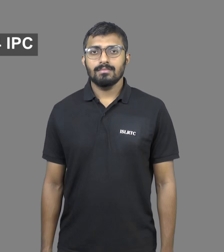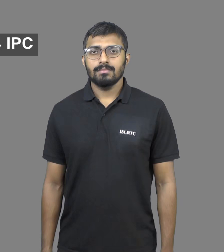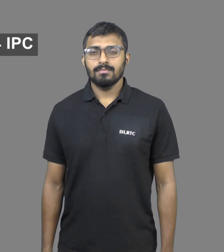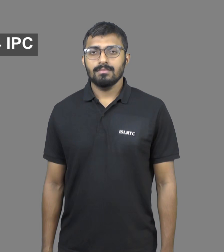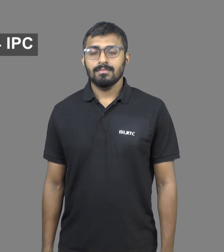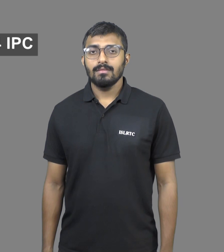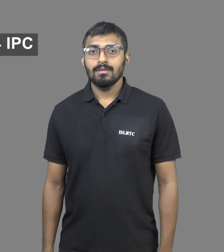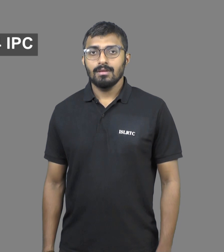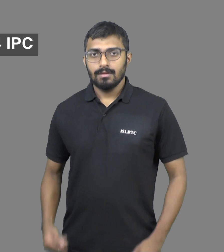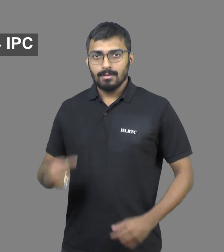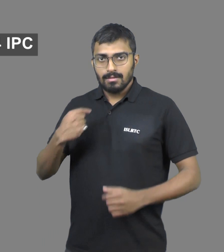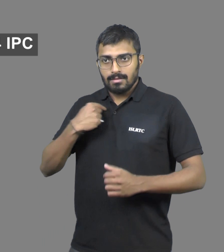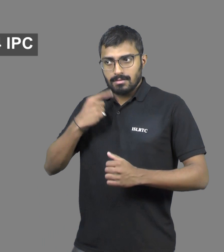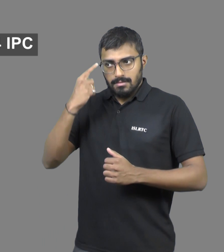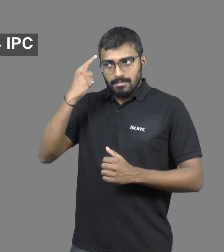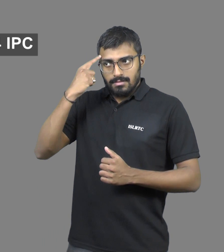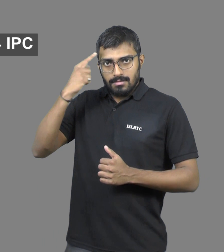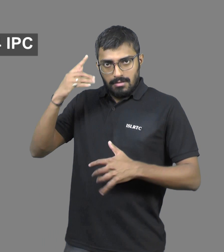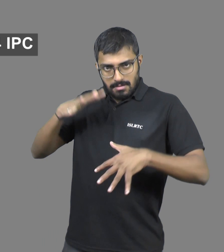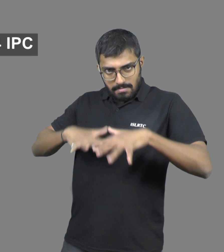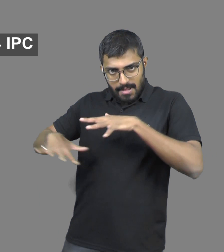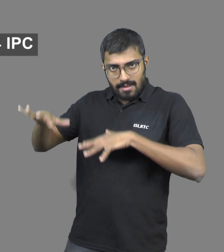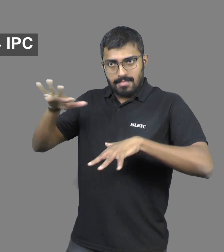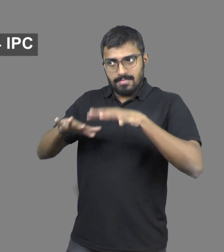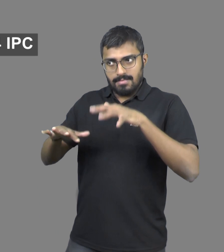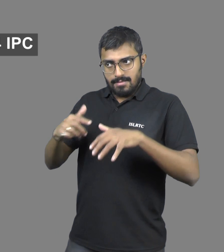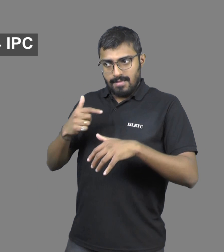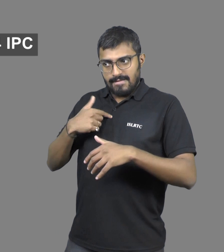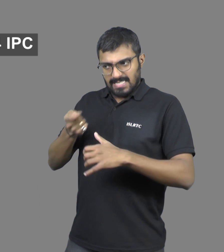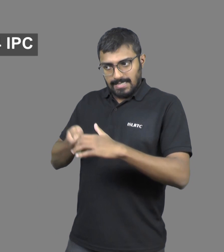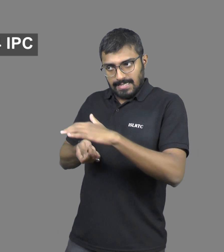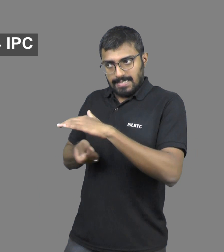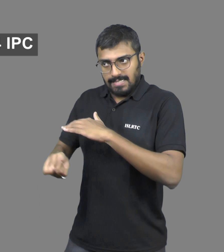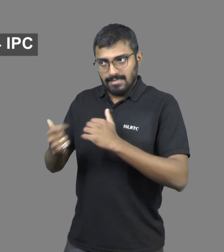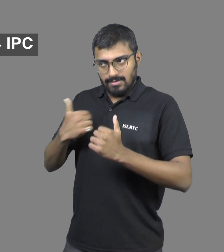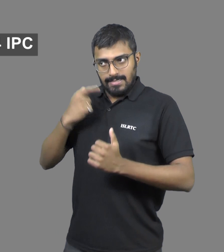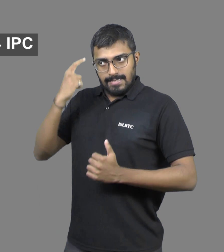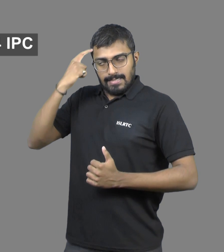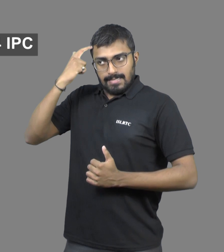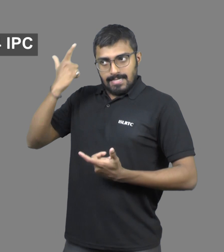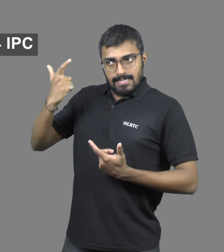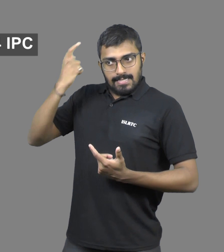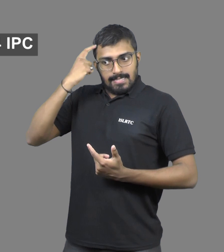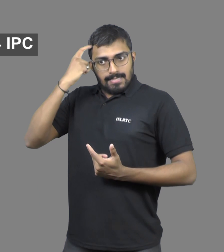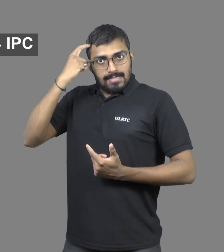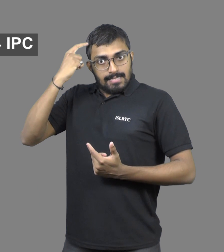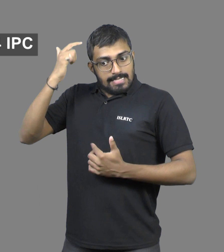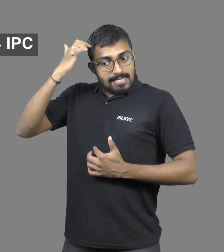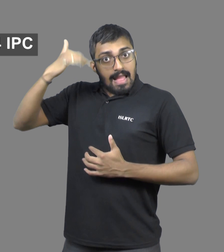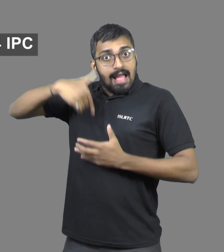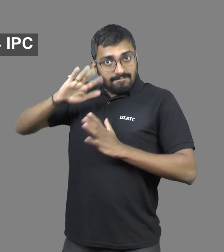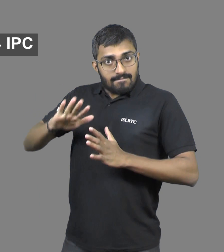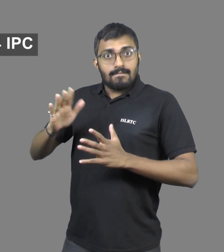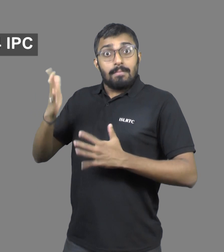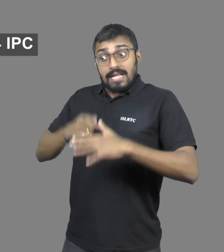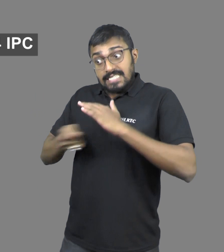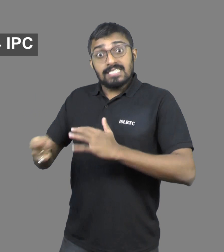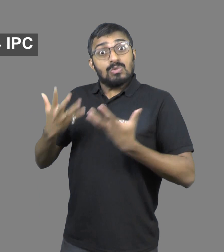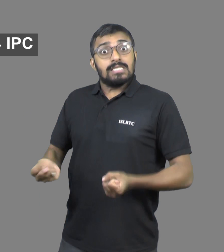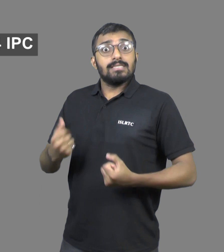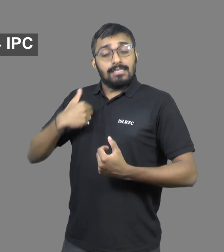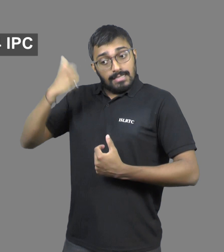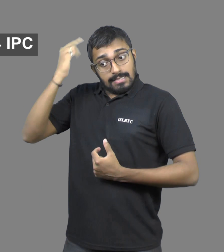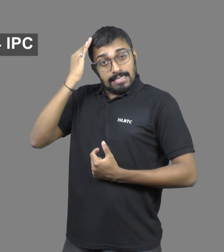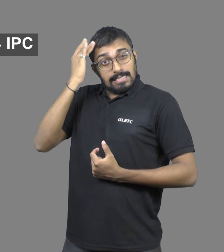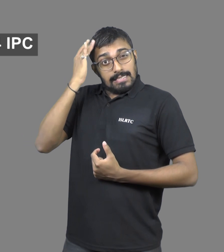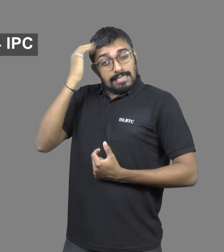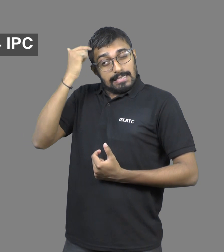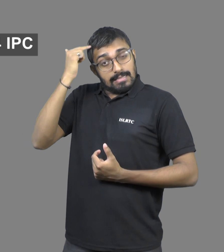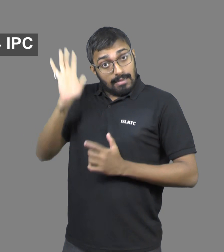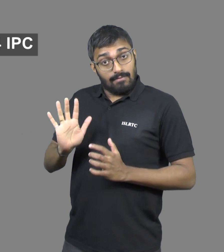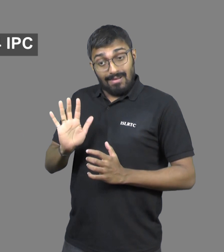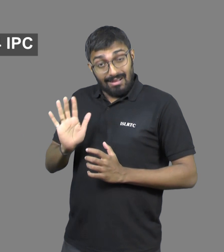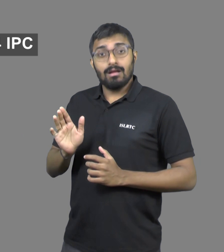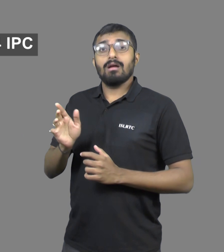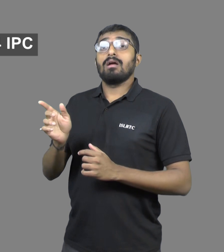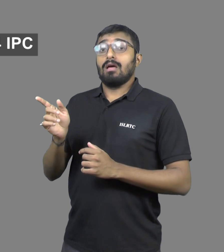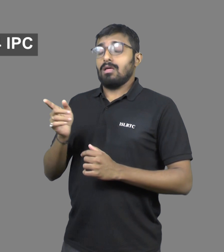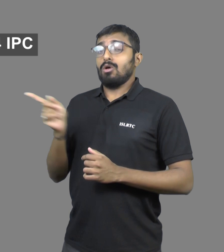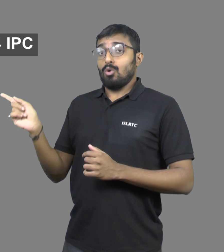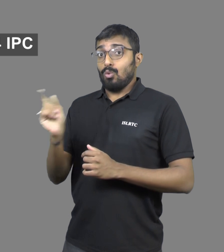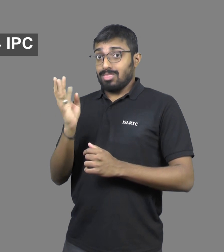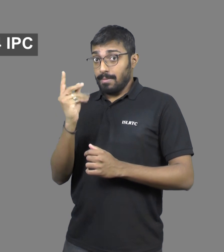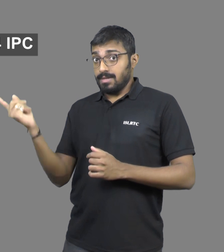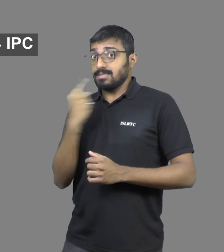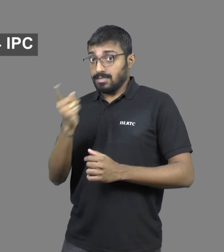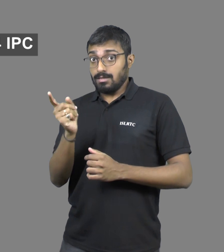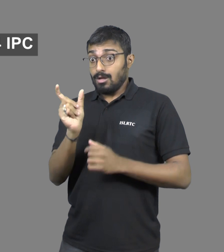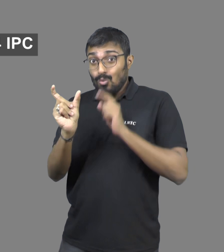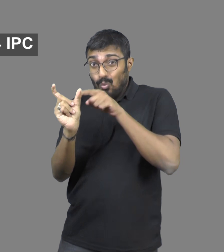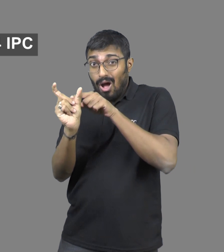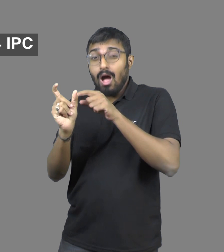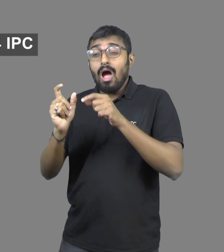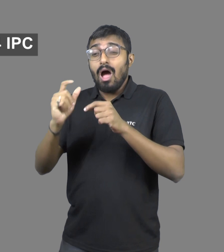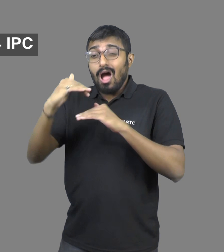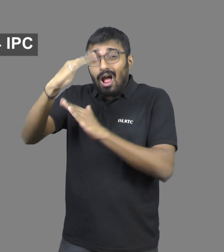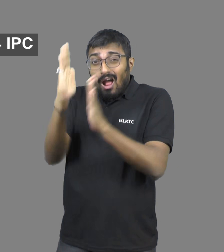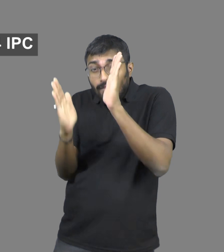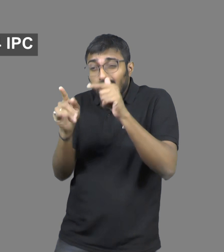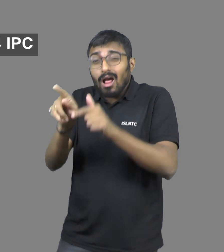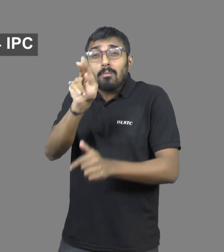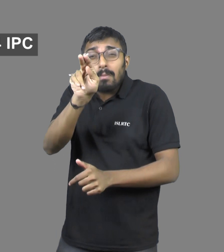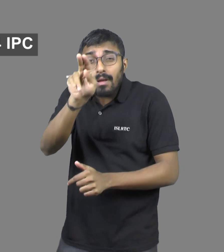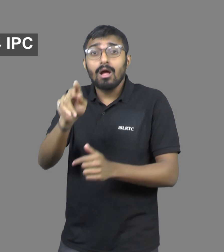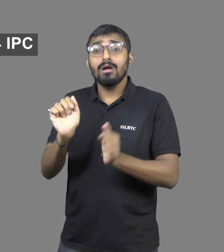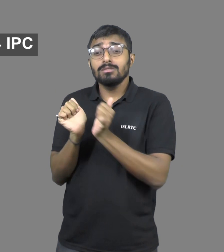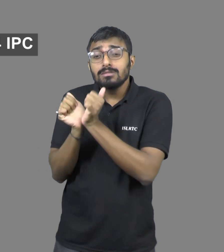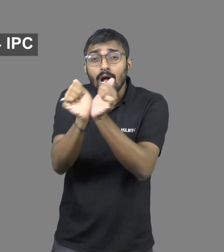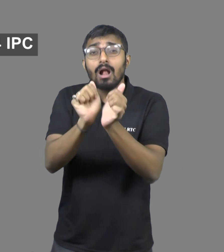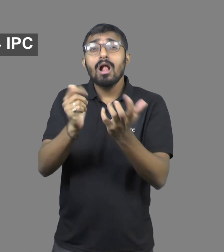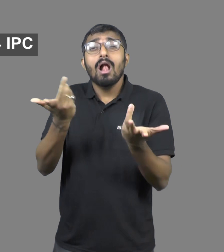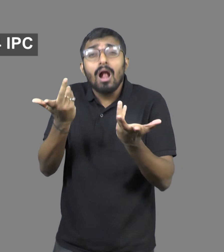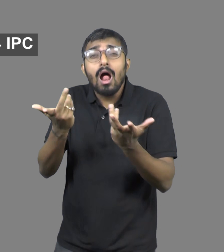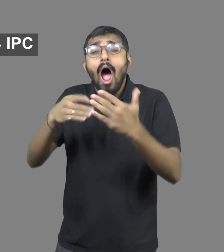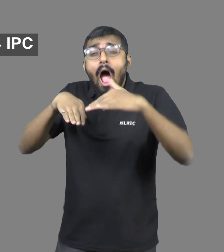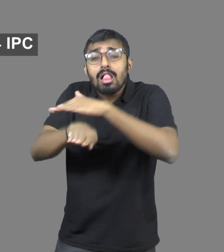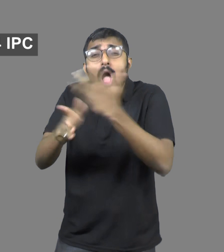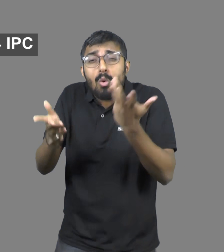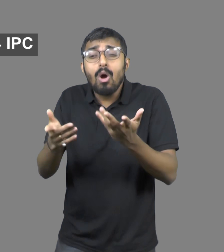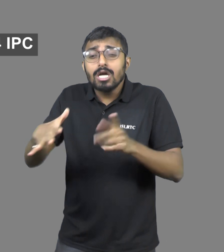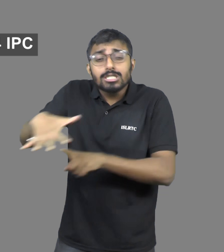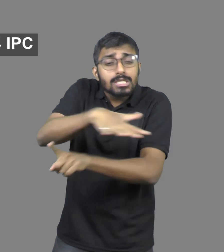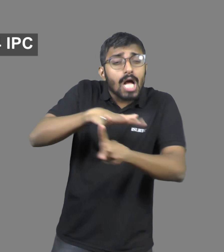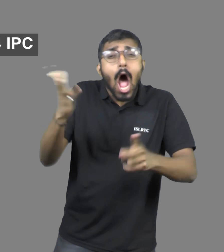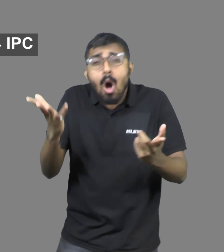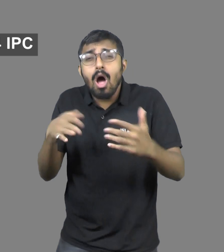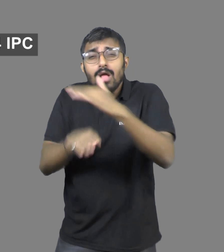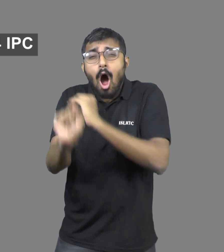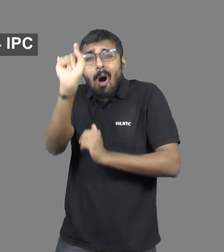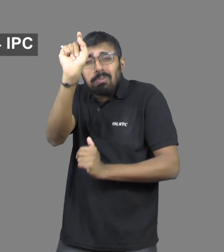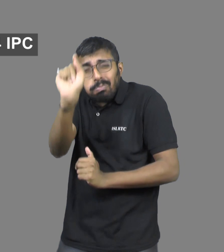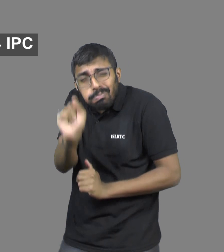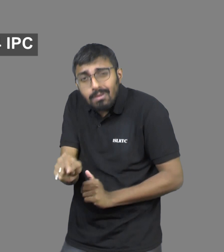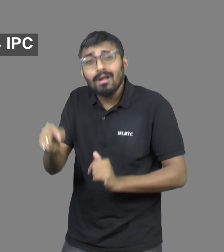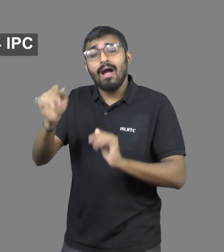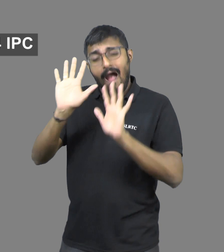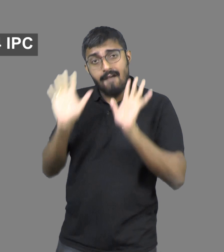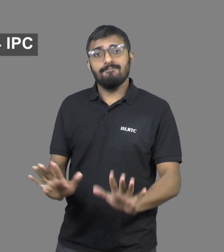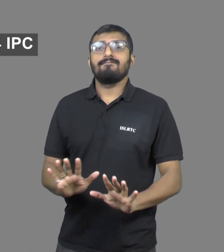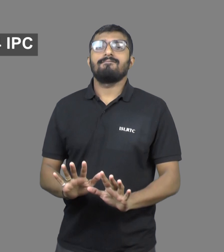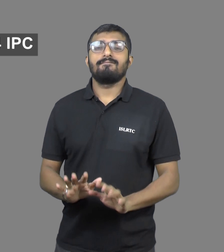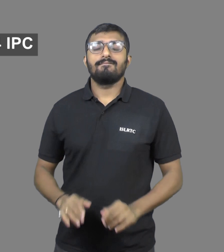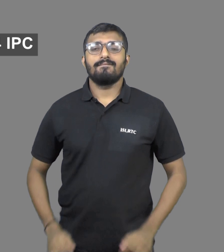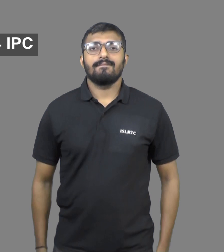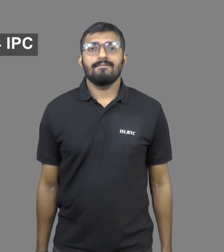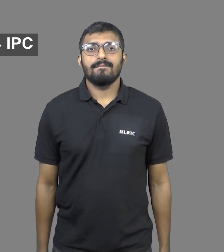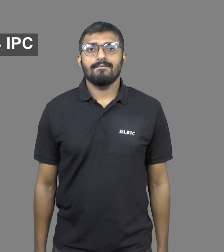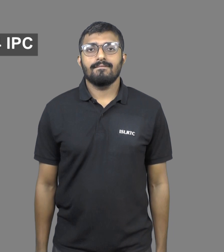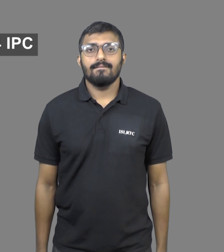Section 304 IPC